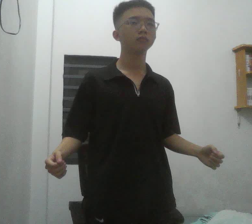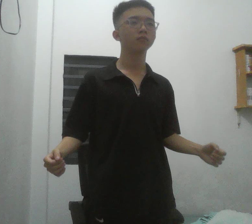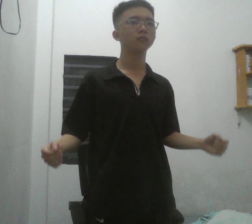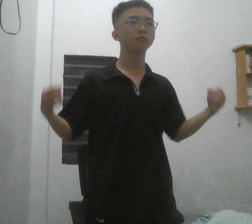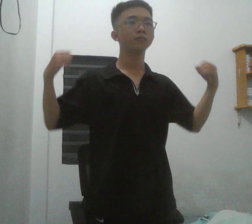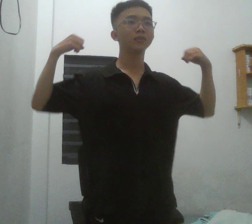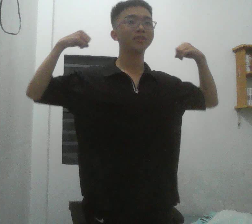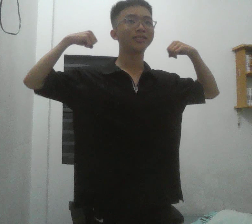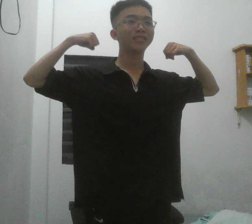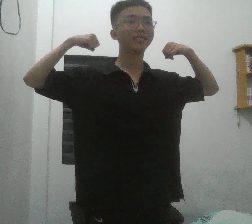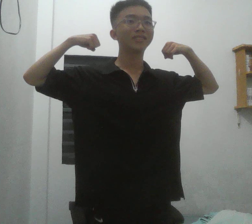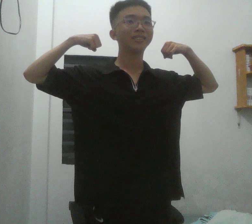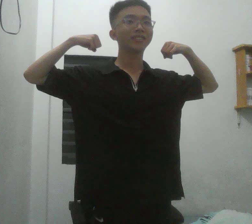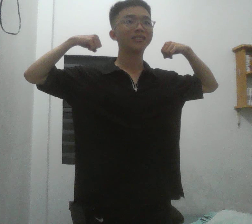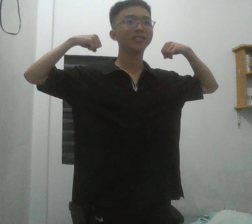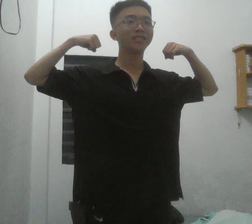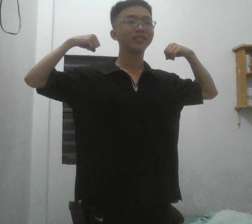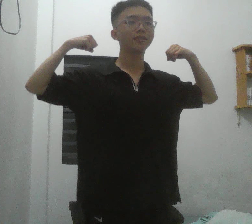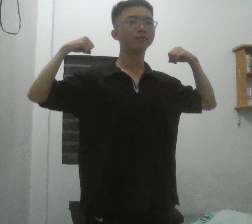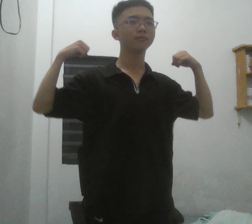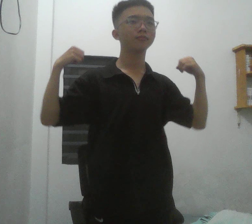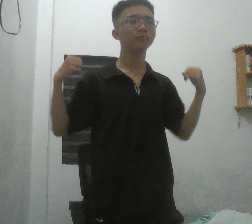minh khoe